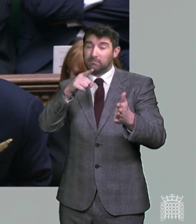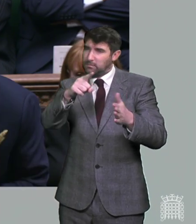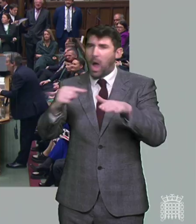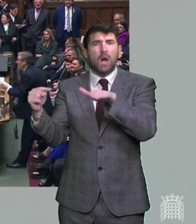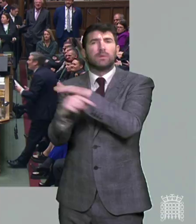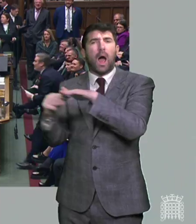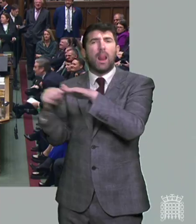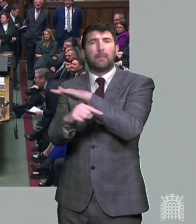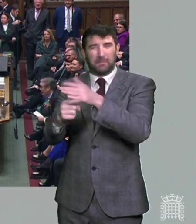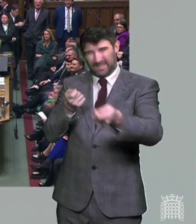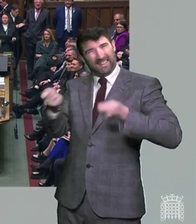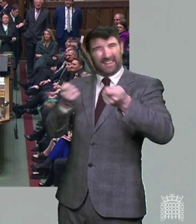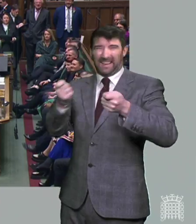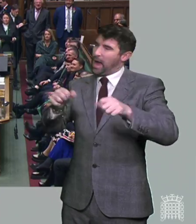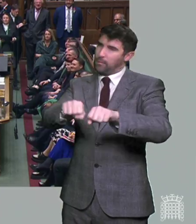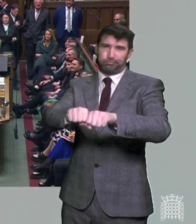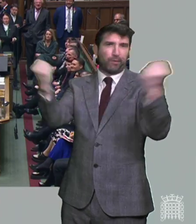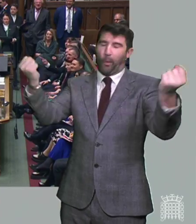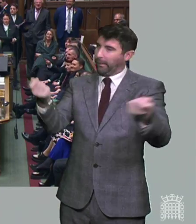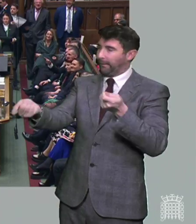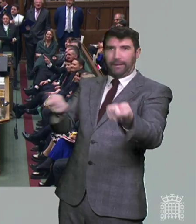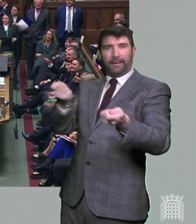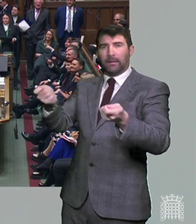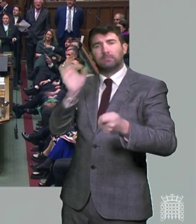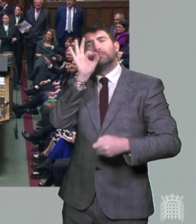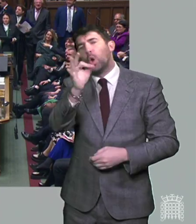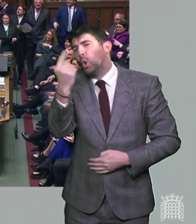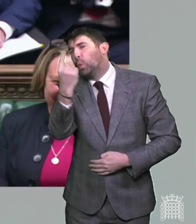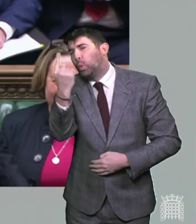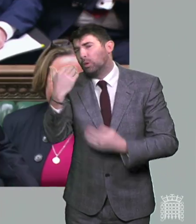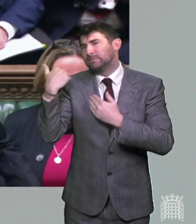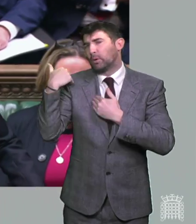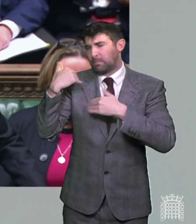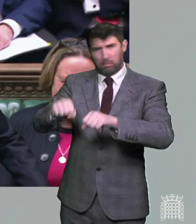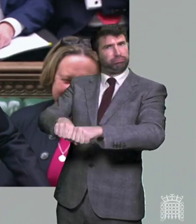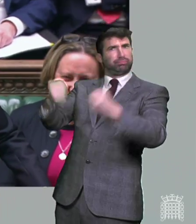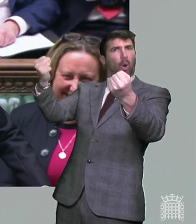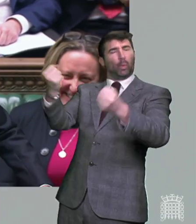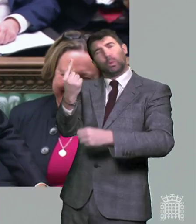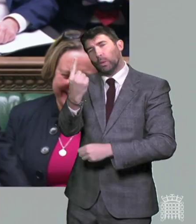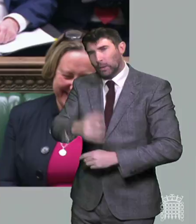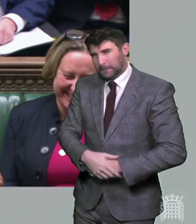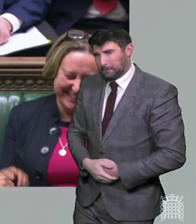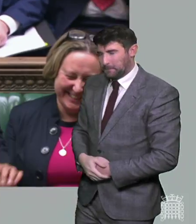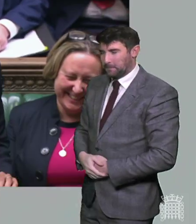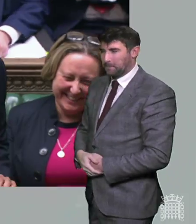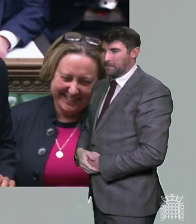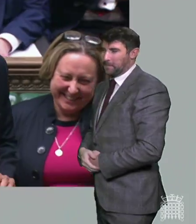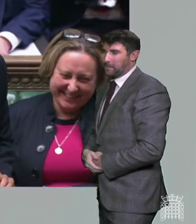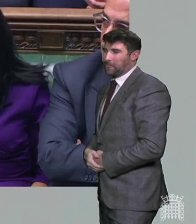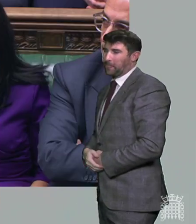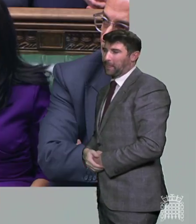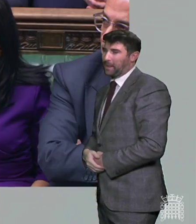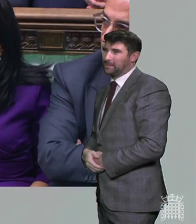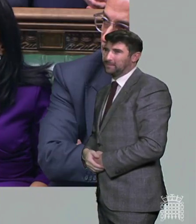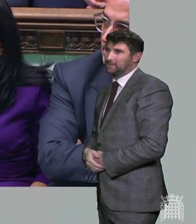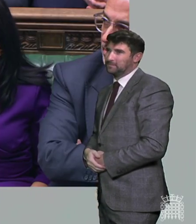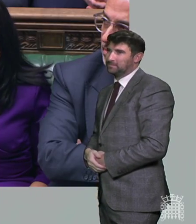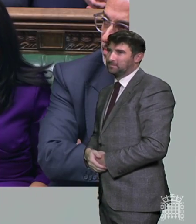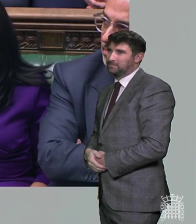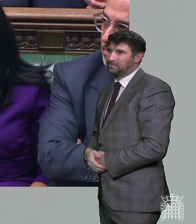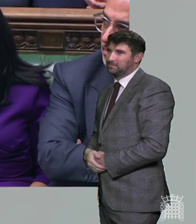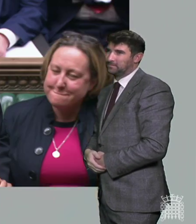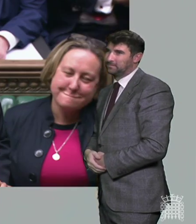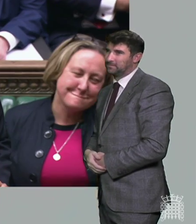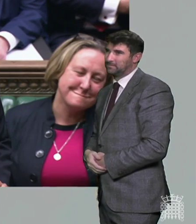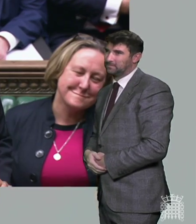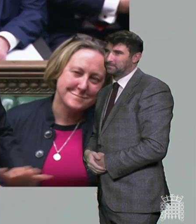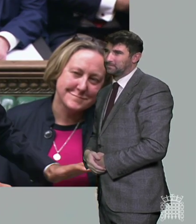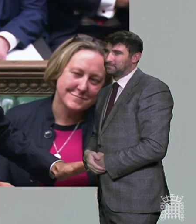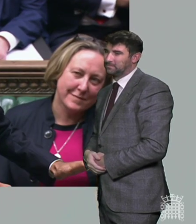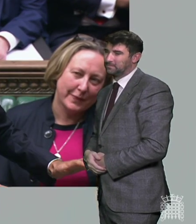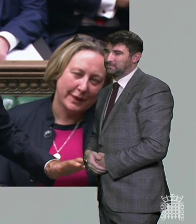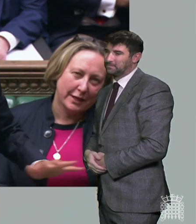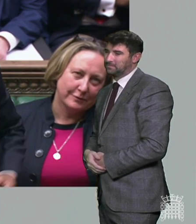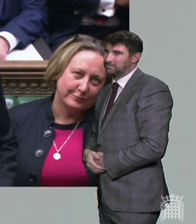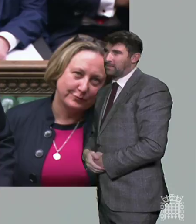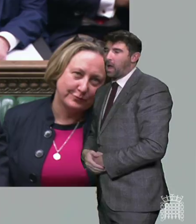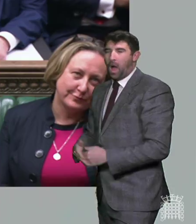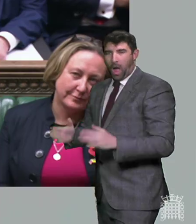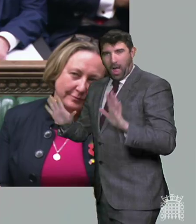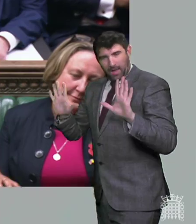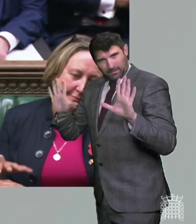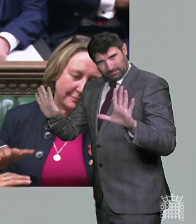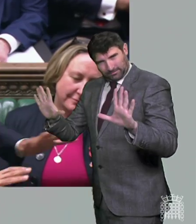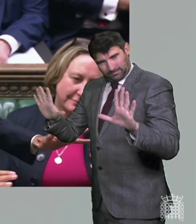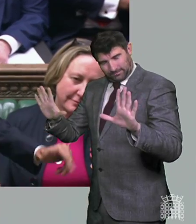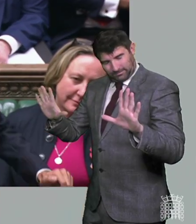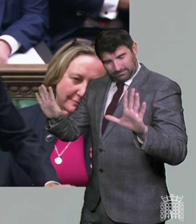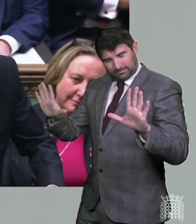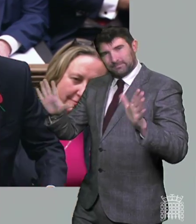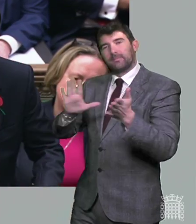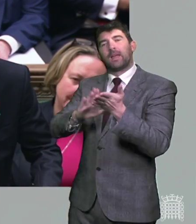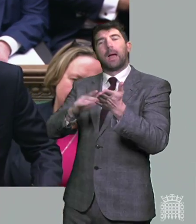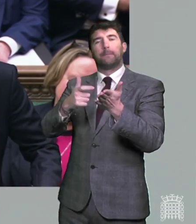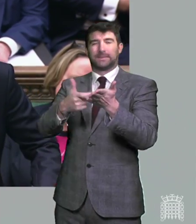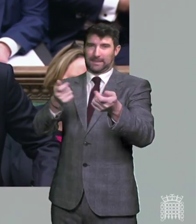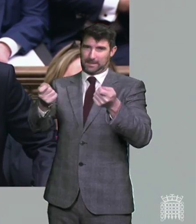We can look at the record on migration policy.